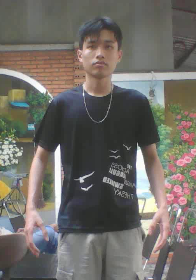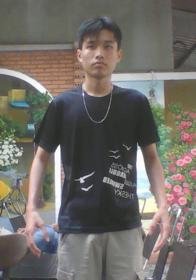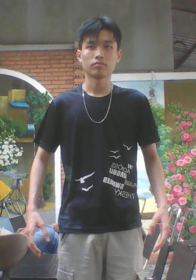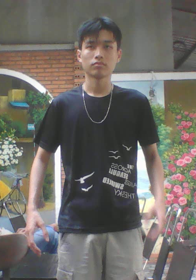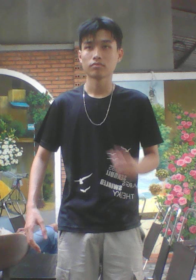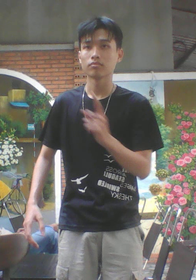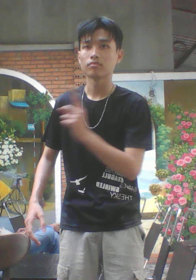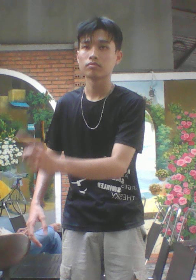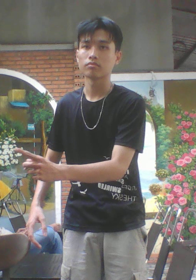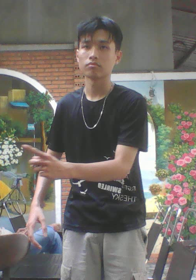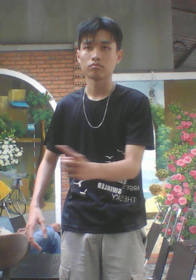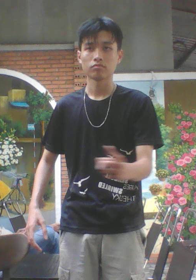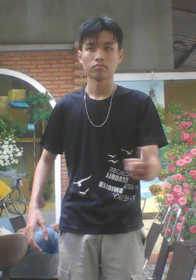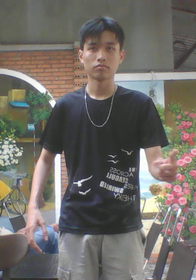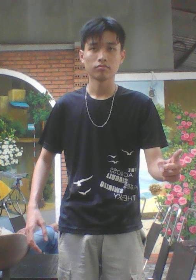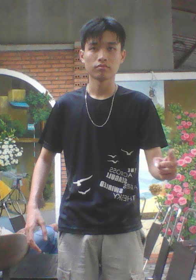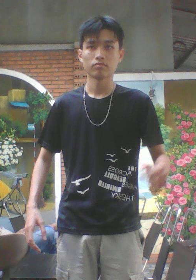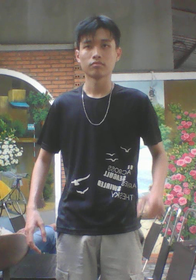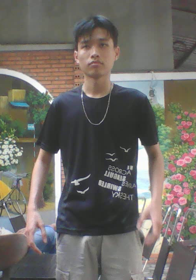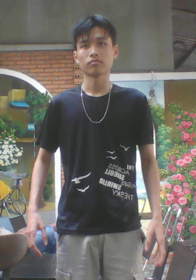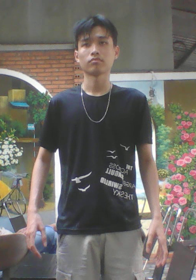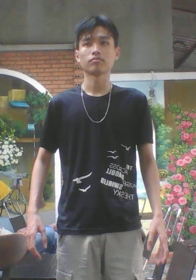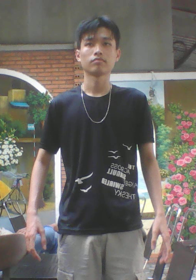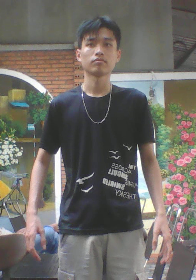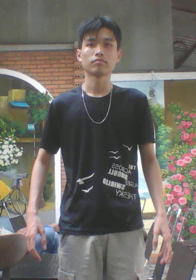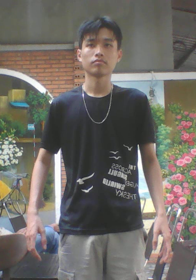cac ban